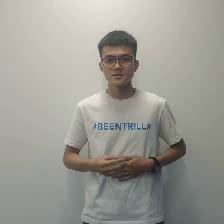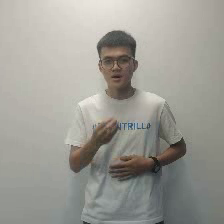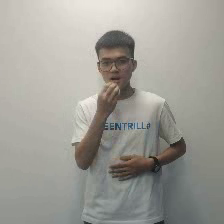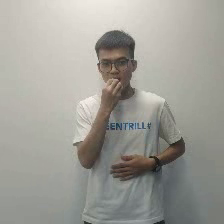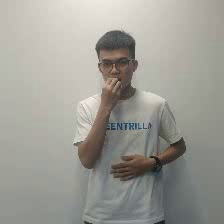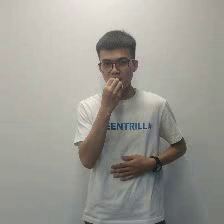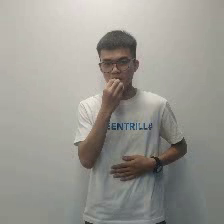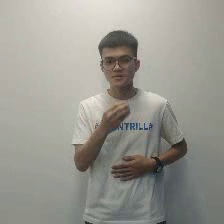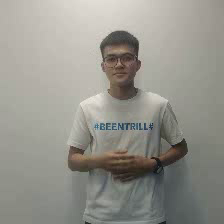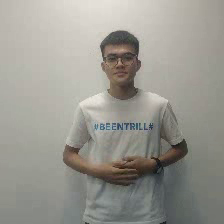Ăn